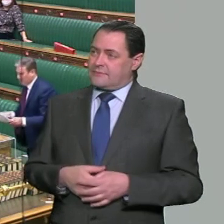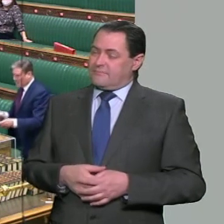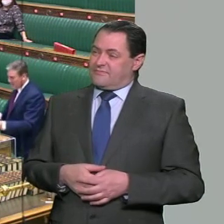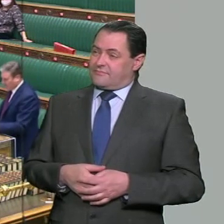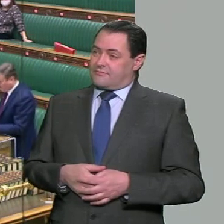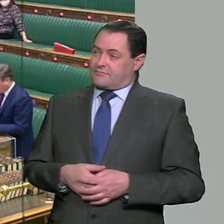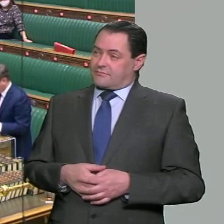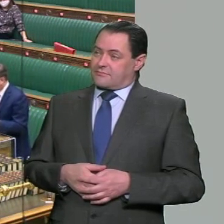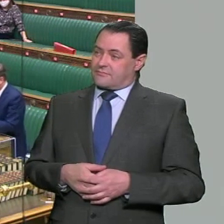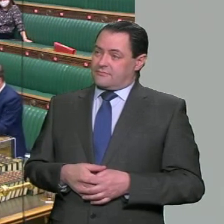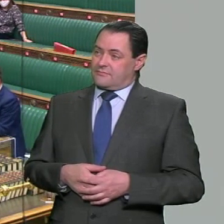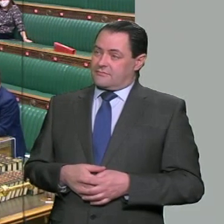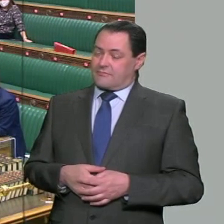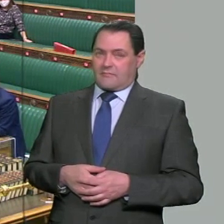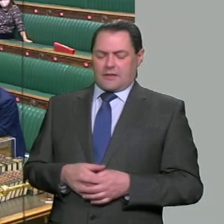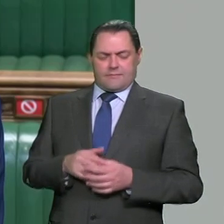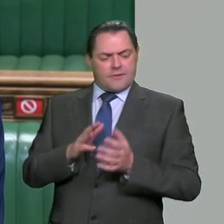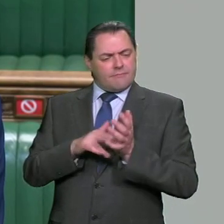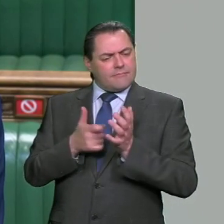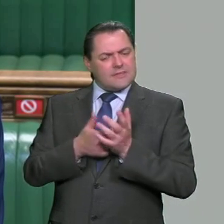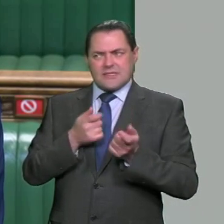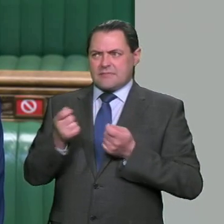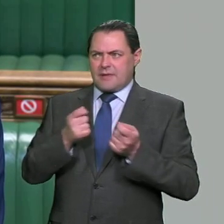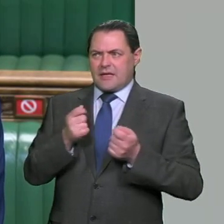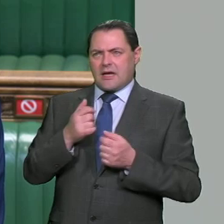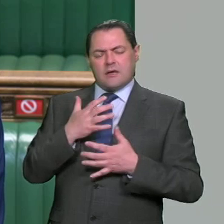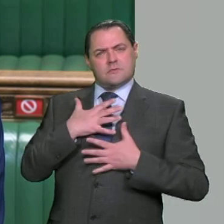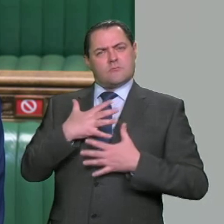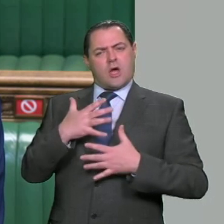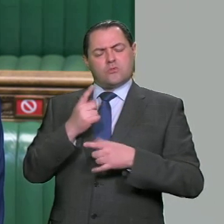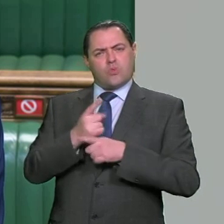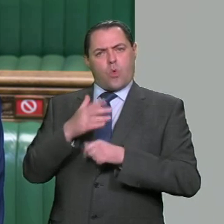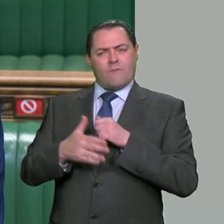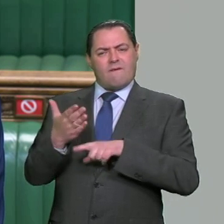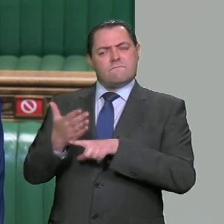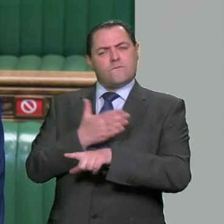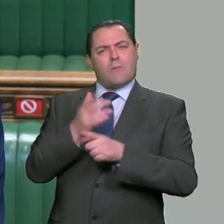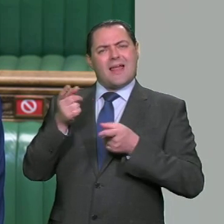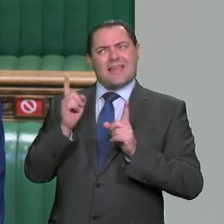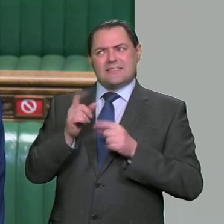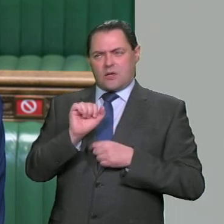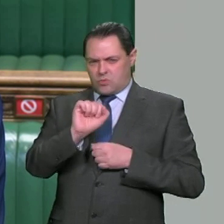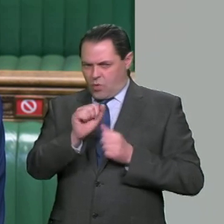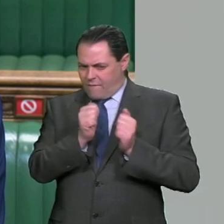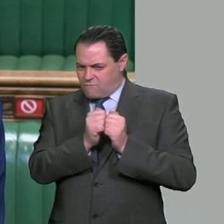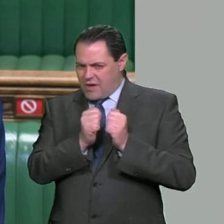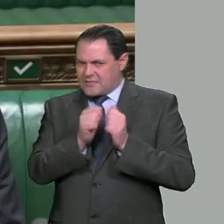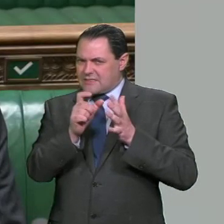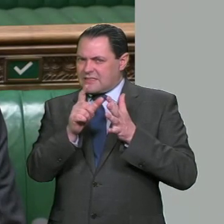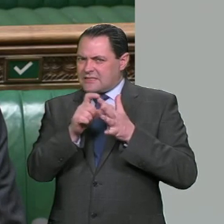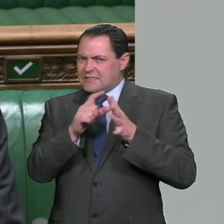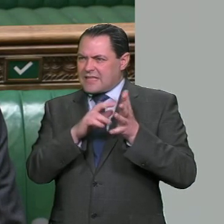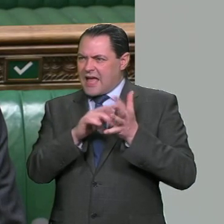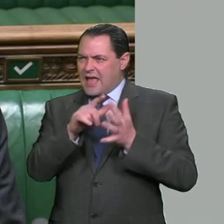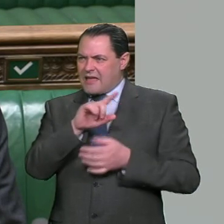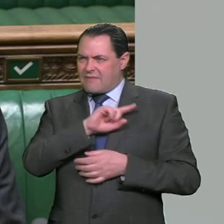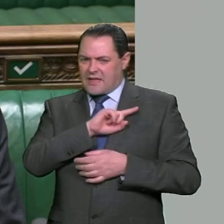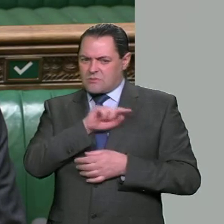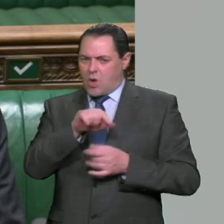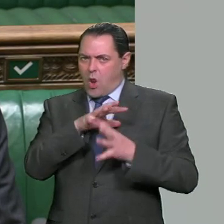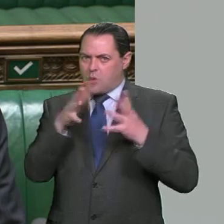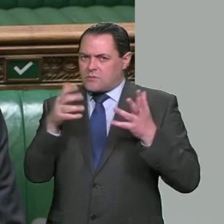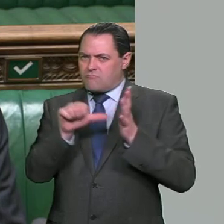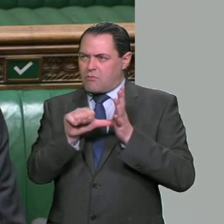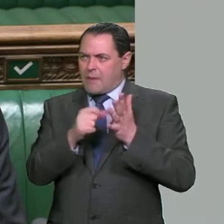I am surprised the Prime Minister brings up former leaders as it is his former leader—his friend Dave—who is at the heart of much of this.